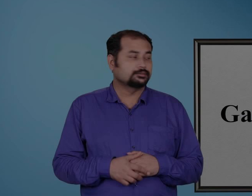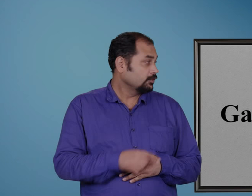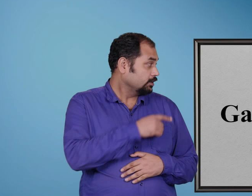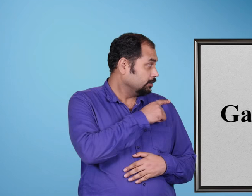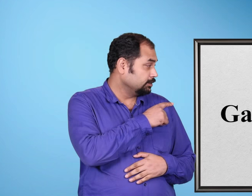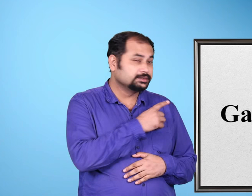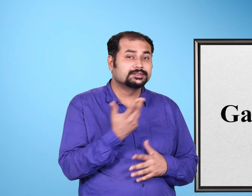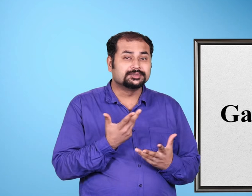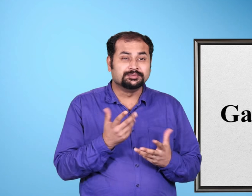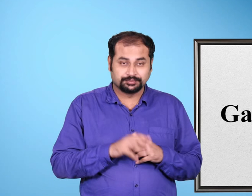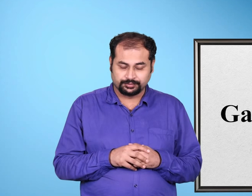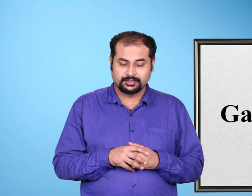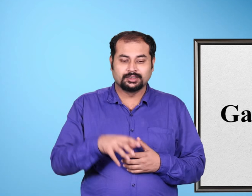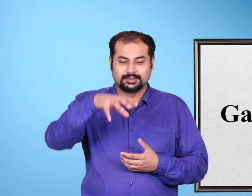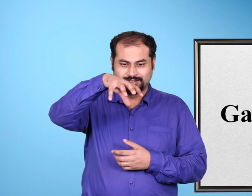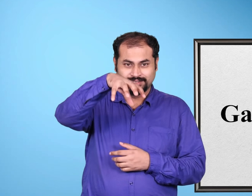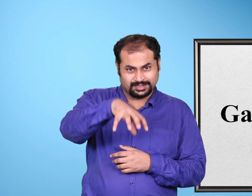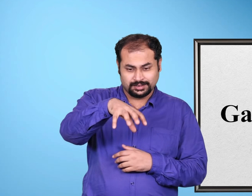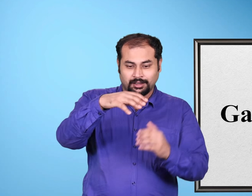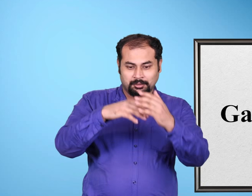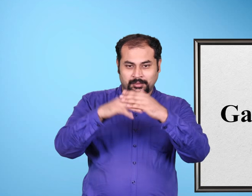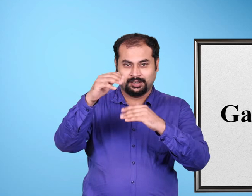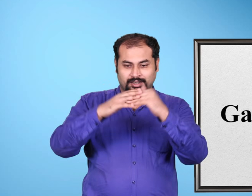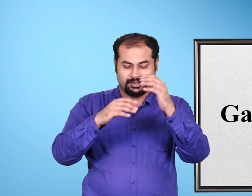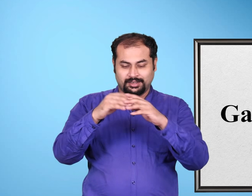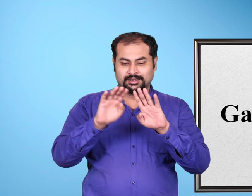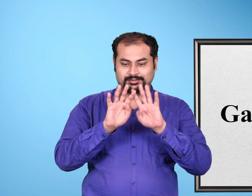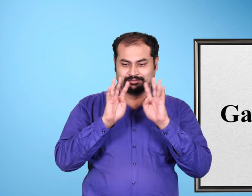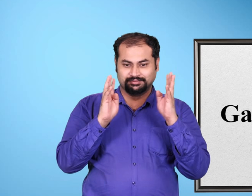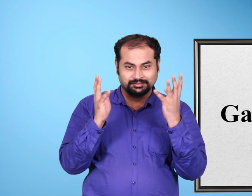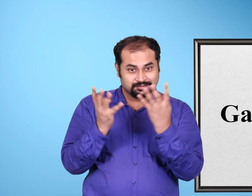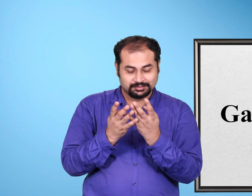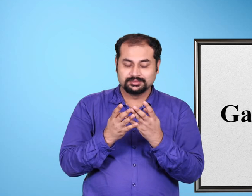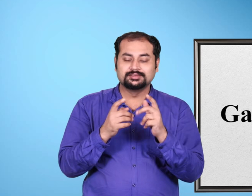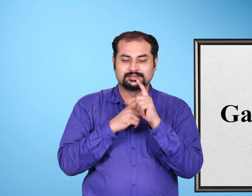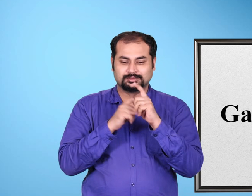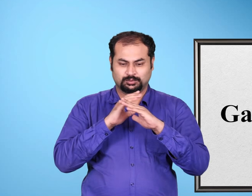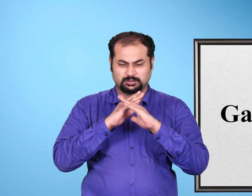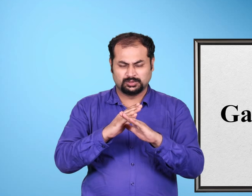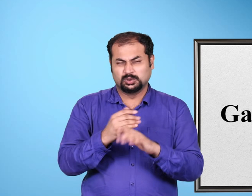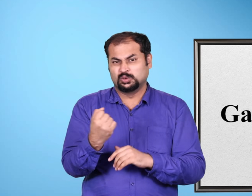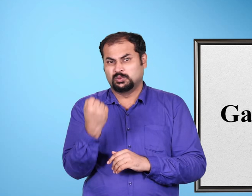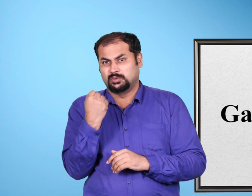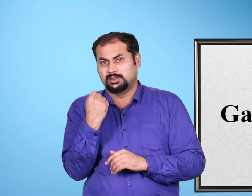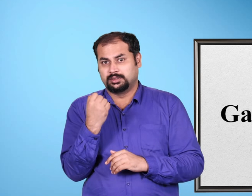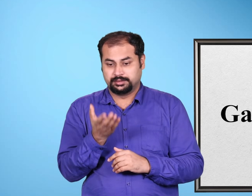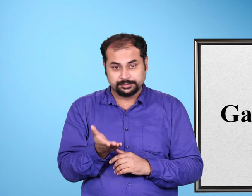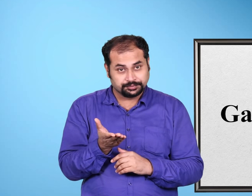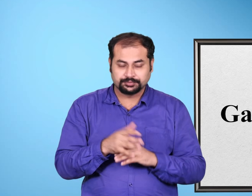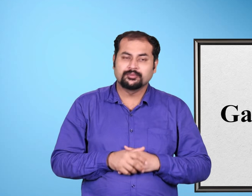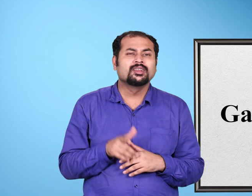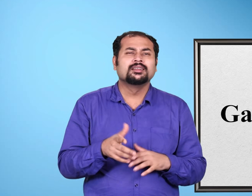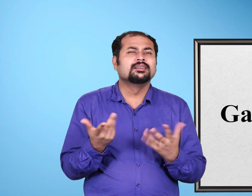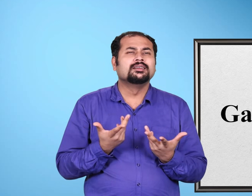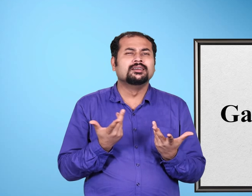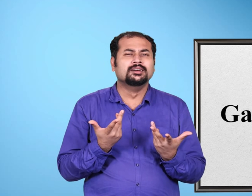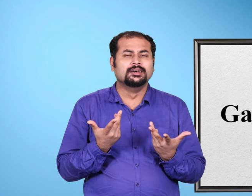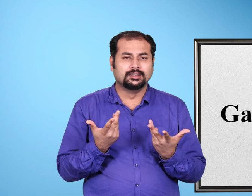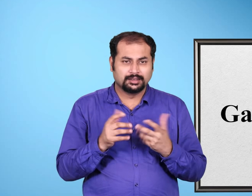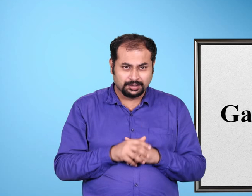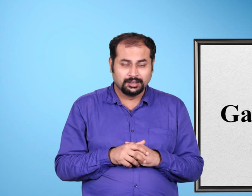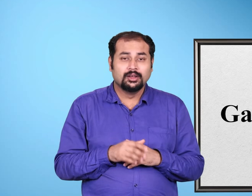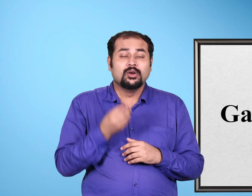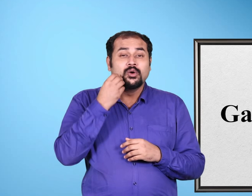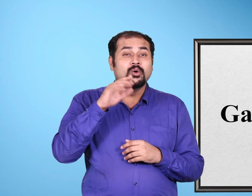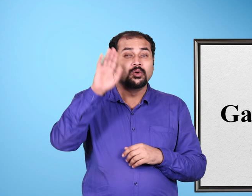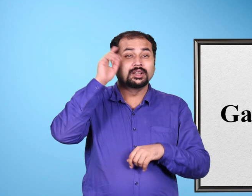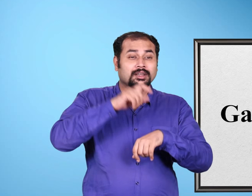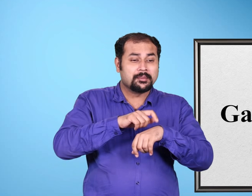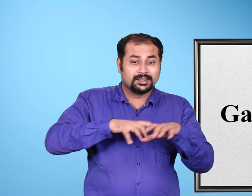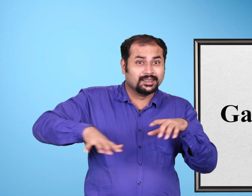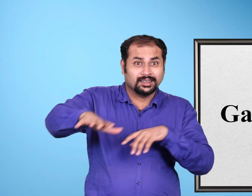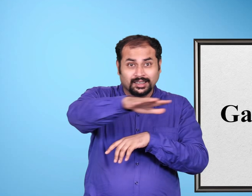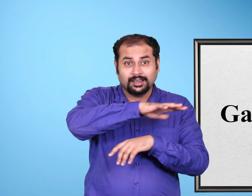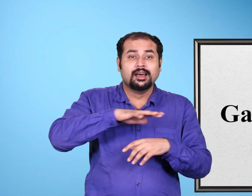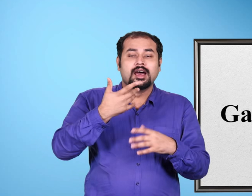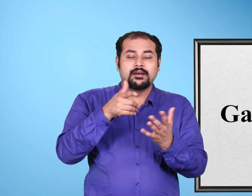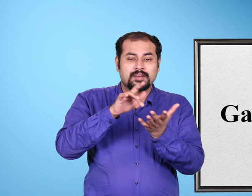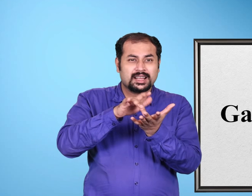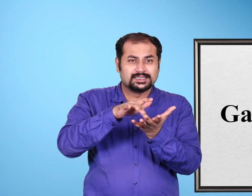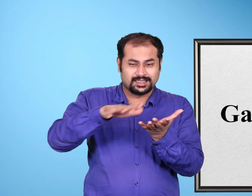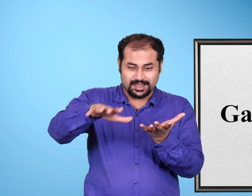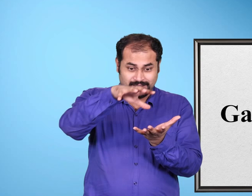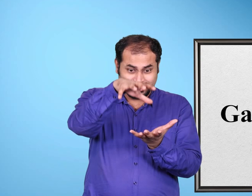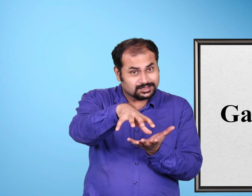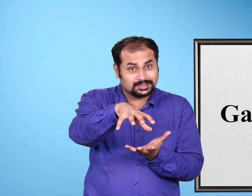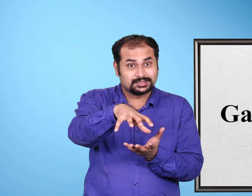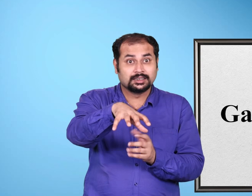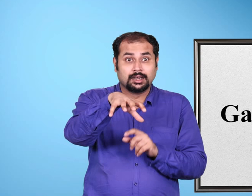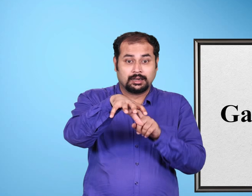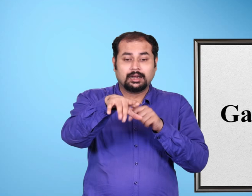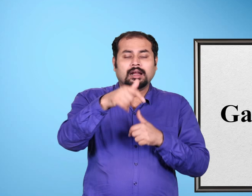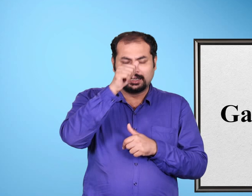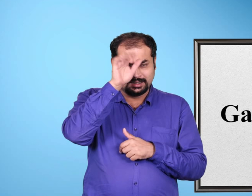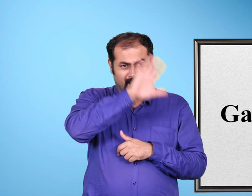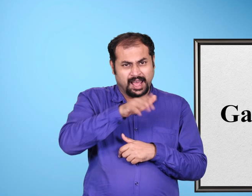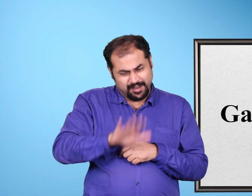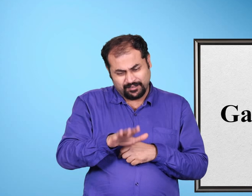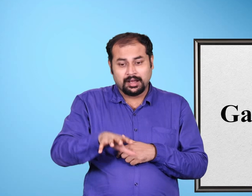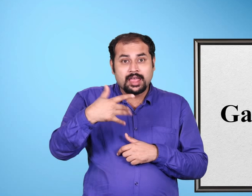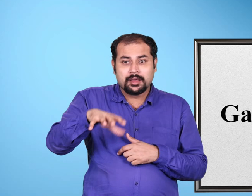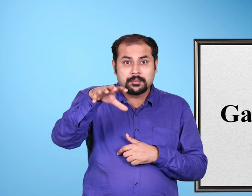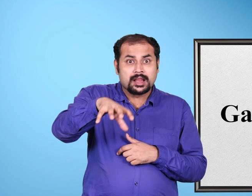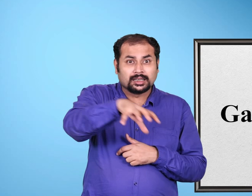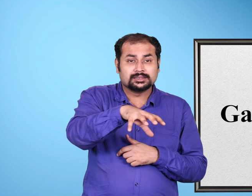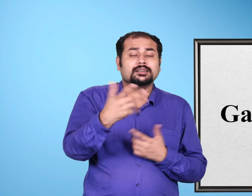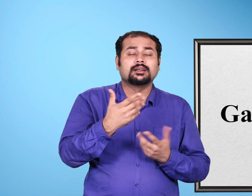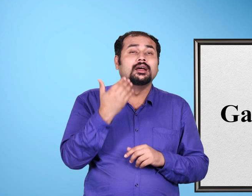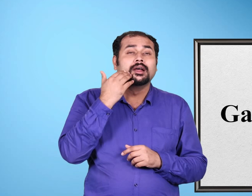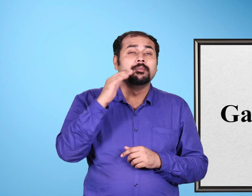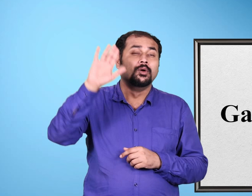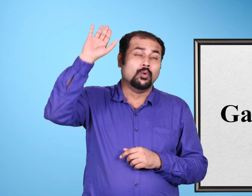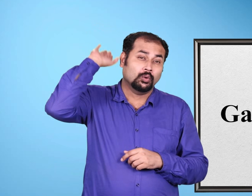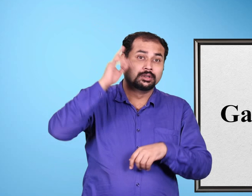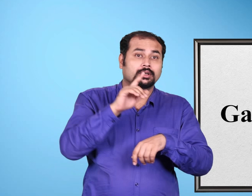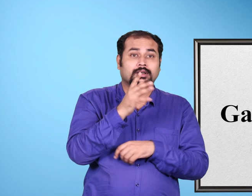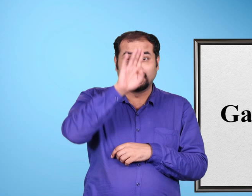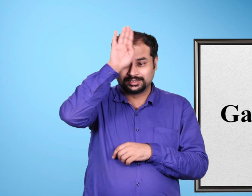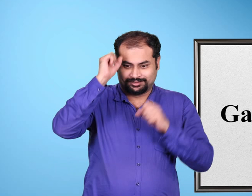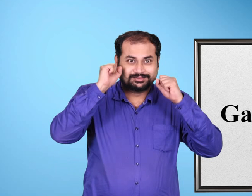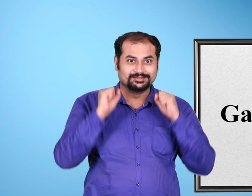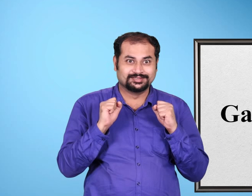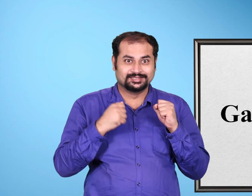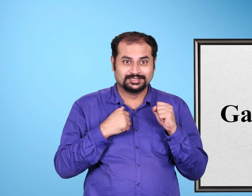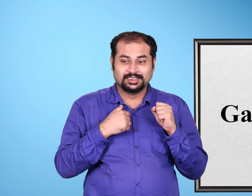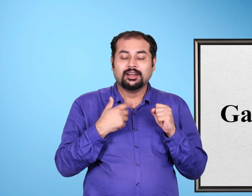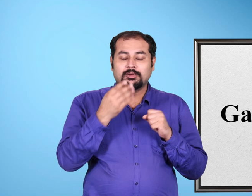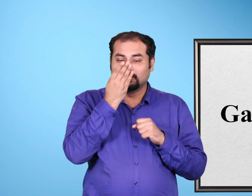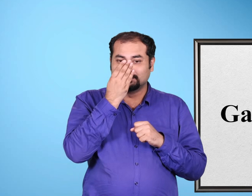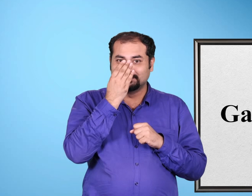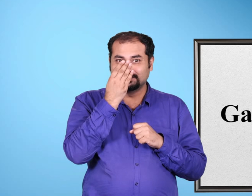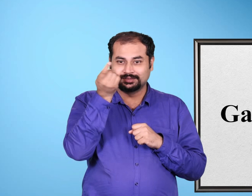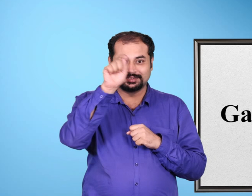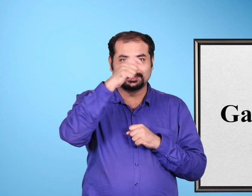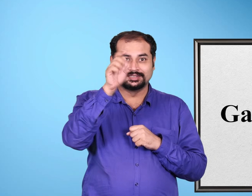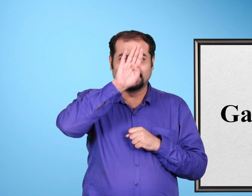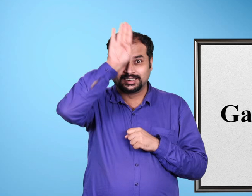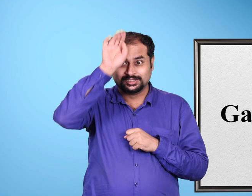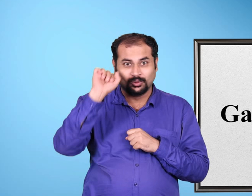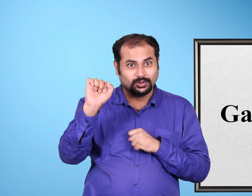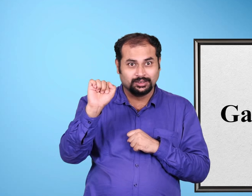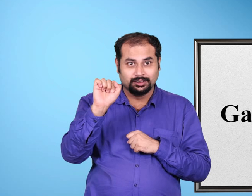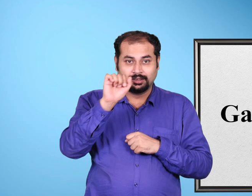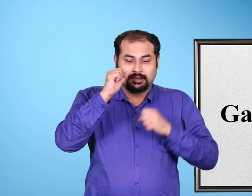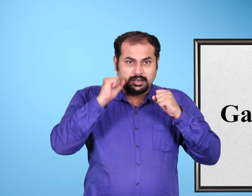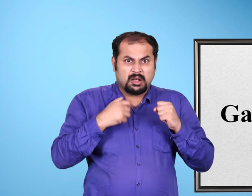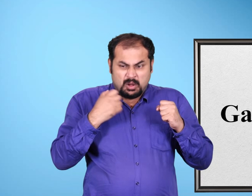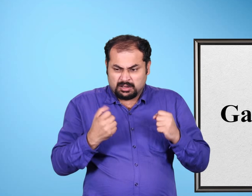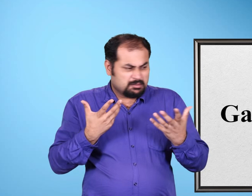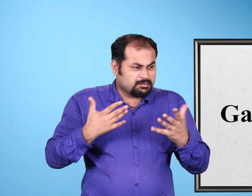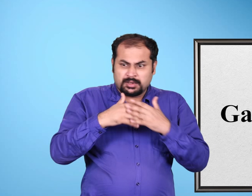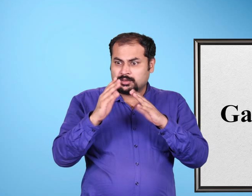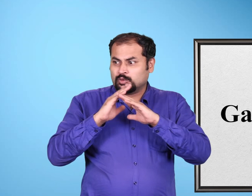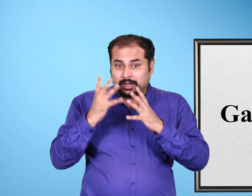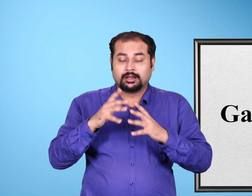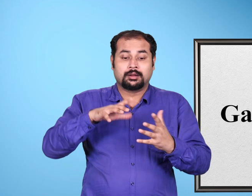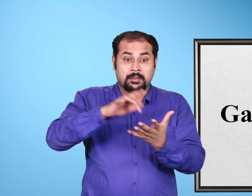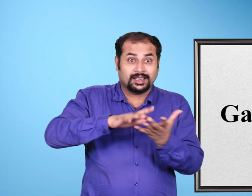This sign means garrison town. A garrison town is a fortified settlement, with soldiers. Such townships became a feature in India during the Sultanate period. They served as centres of power